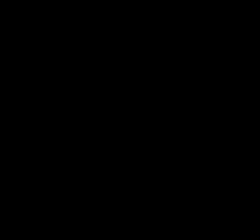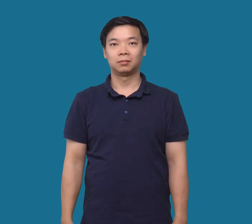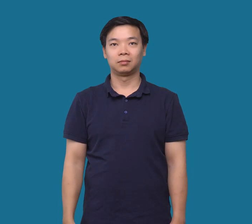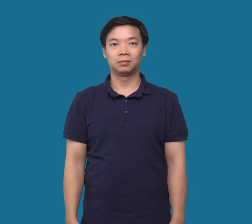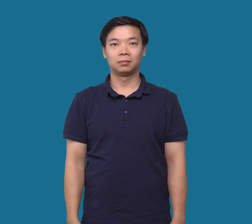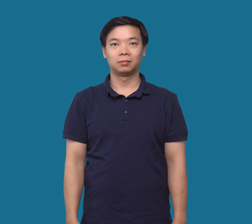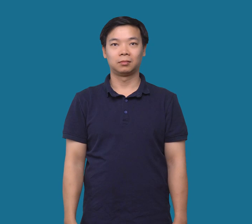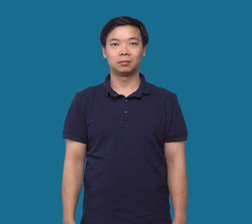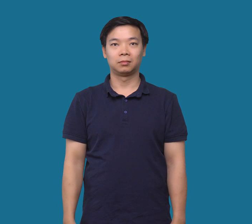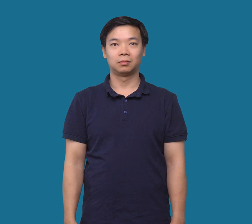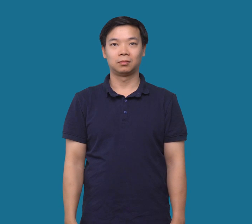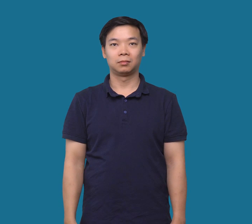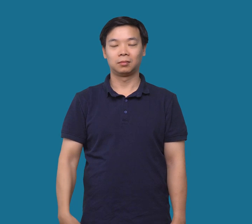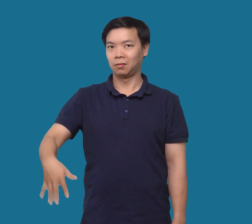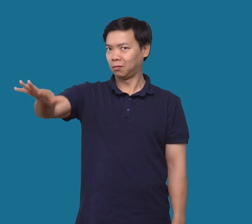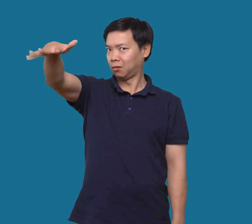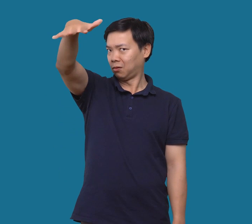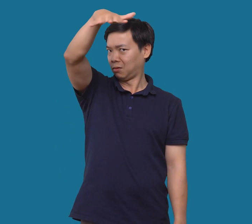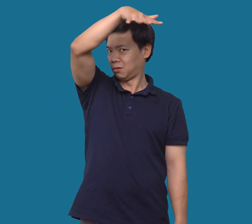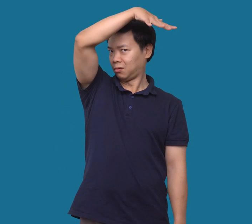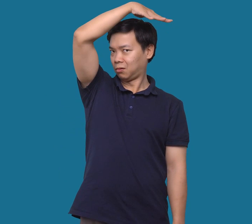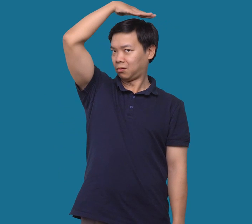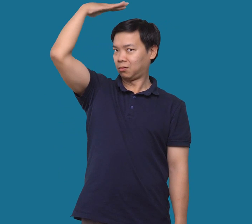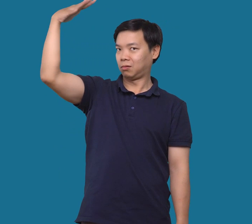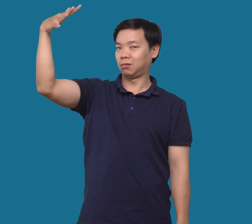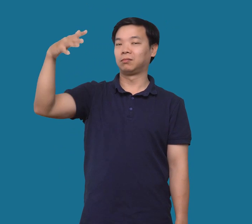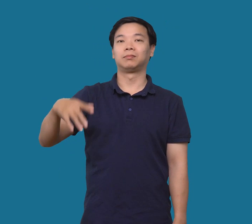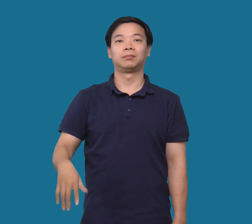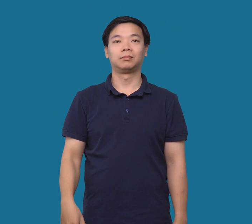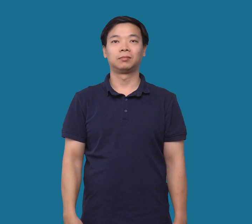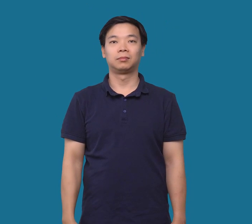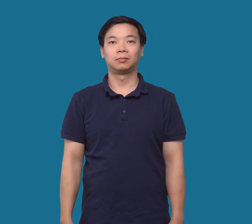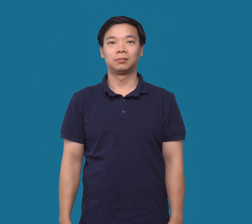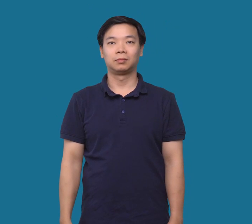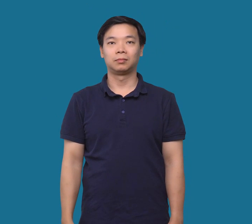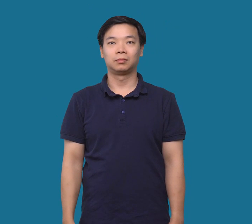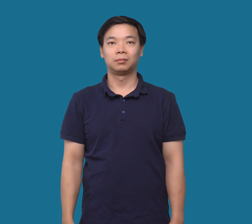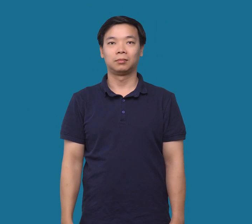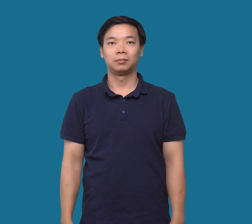vô lí